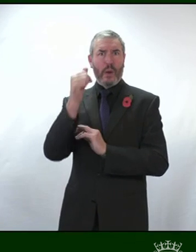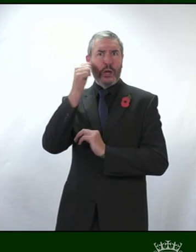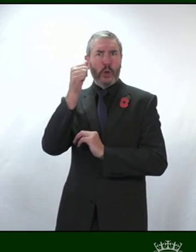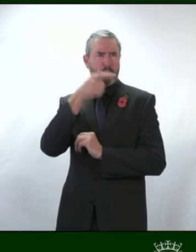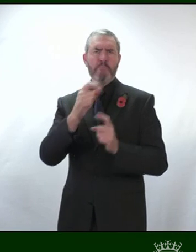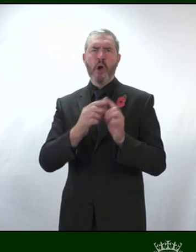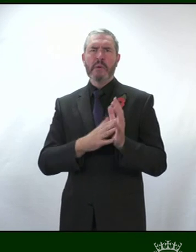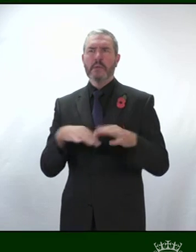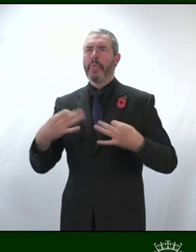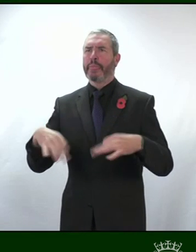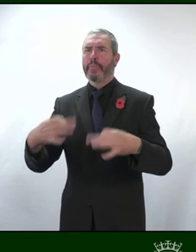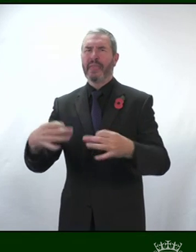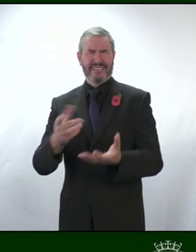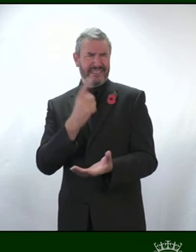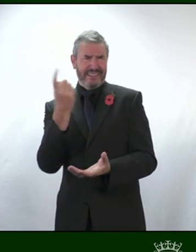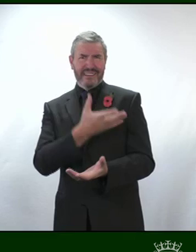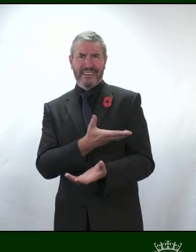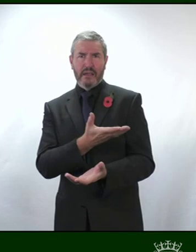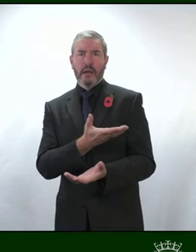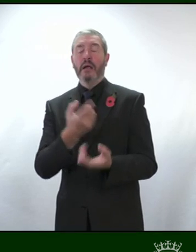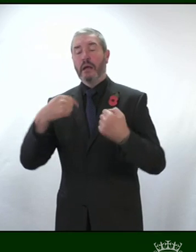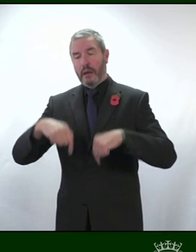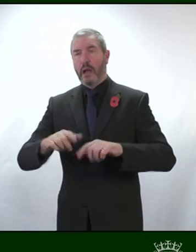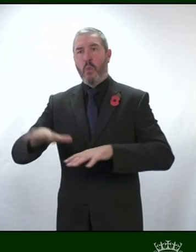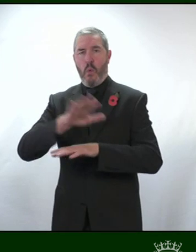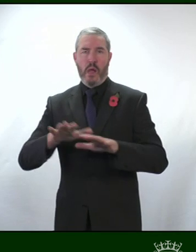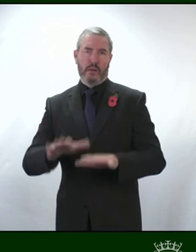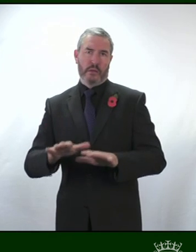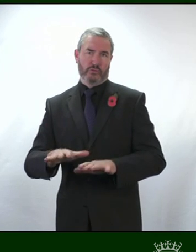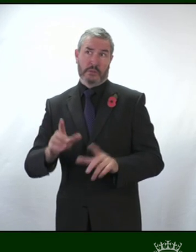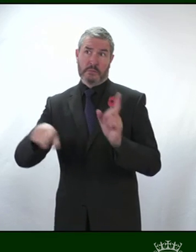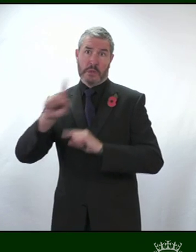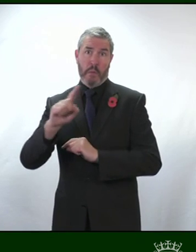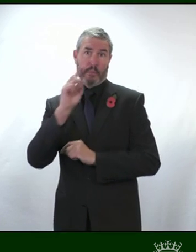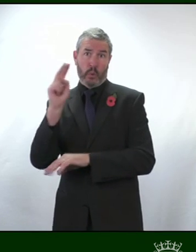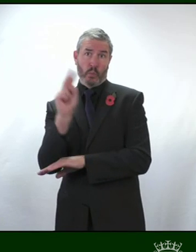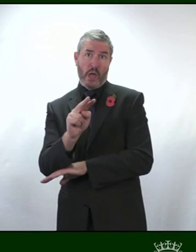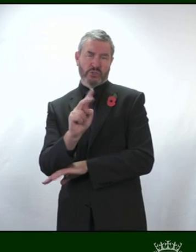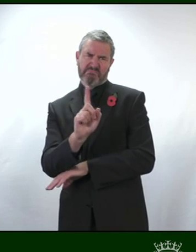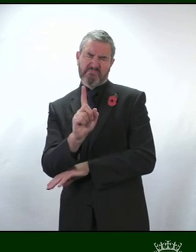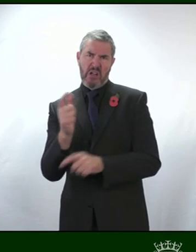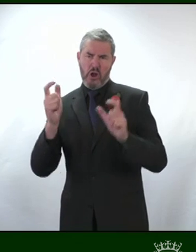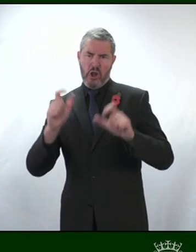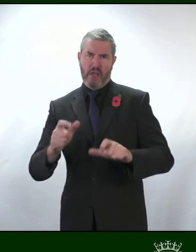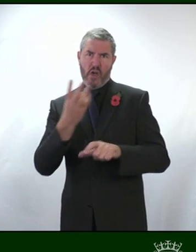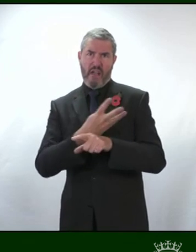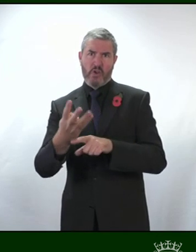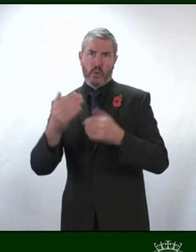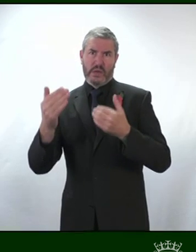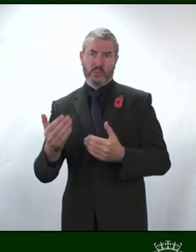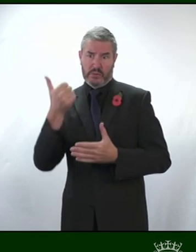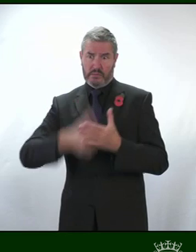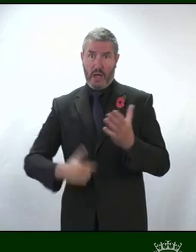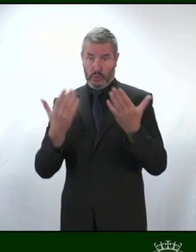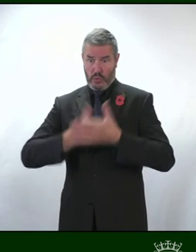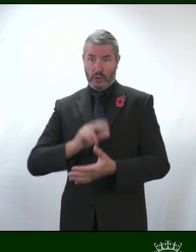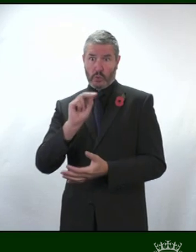But we are where we are. Millions of people across the country are really concerned about the restrictions that will come into force at midnight tonight.